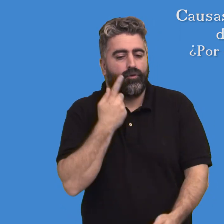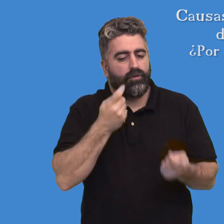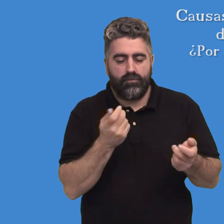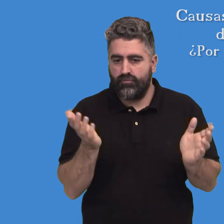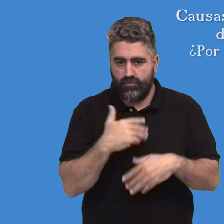control